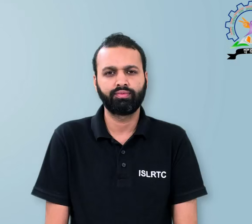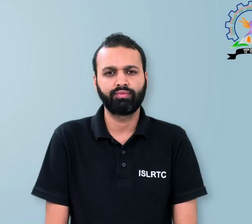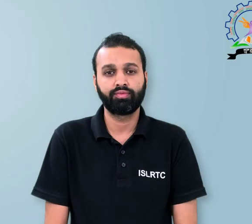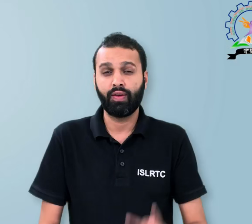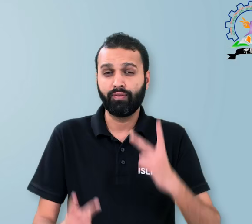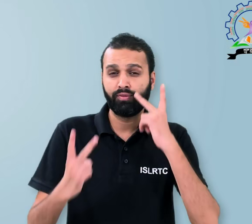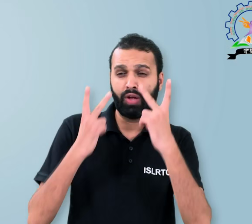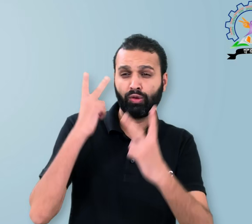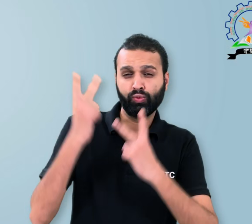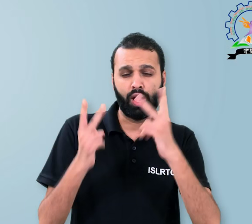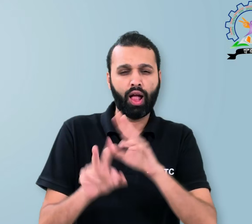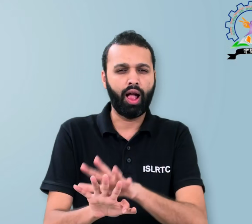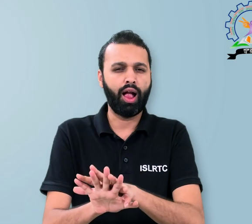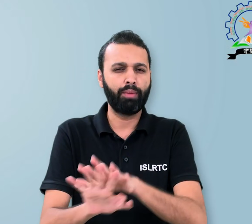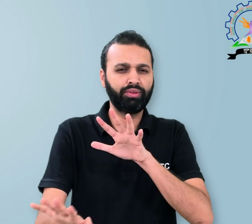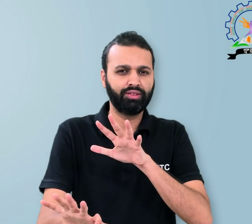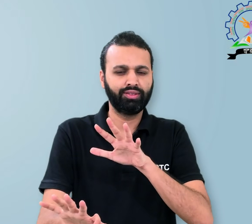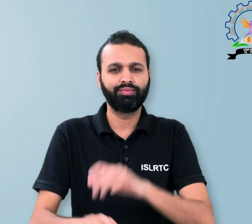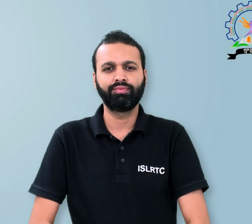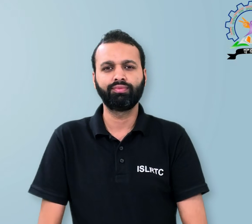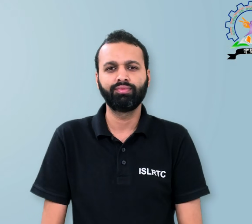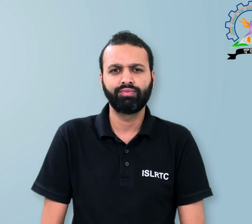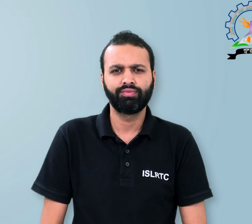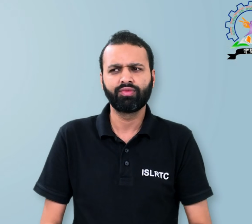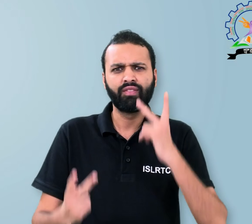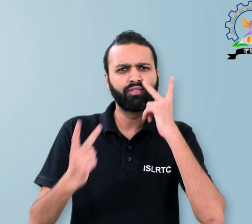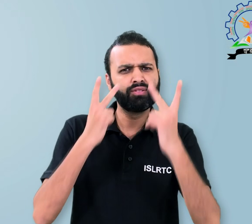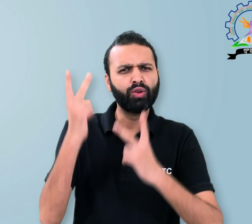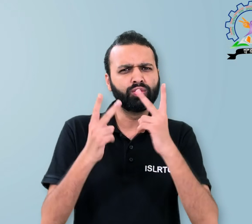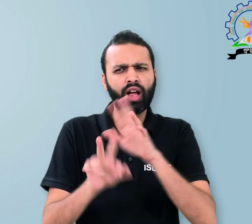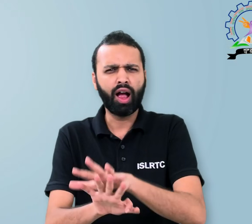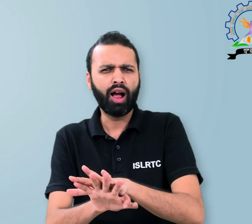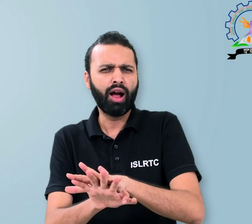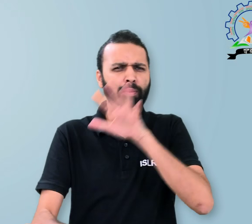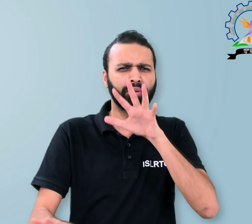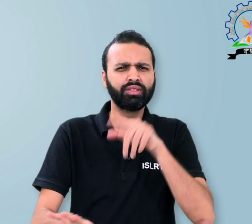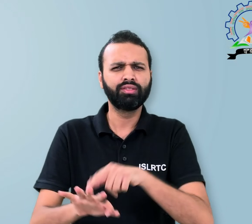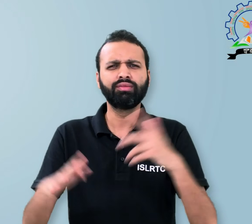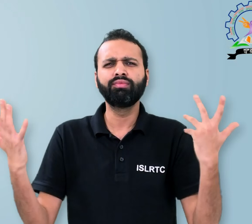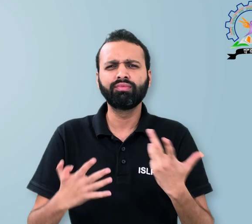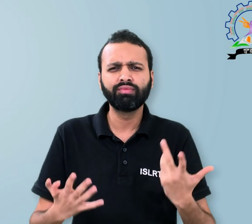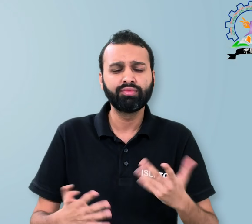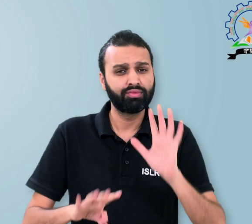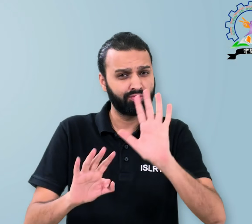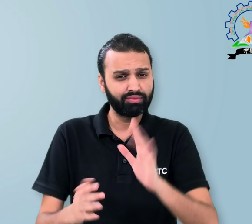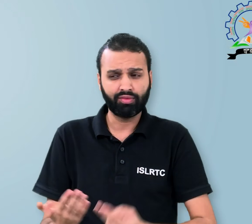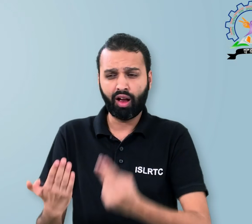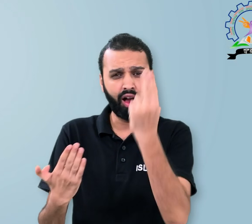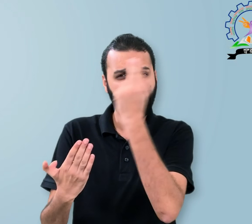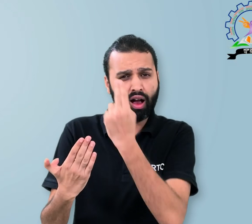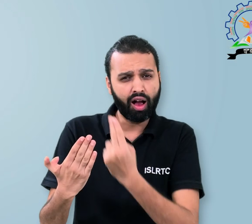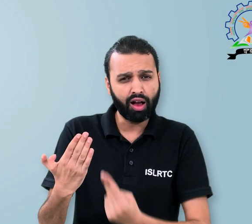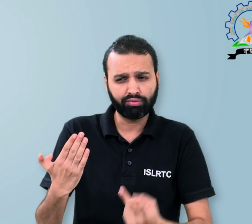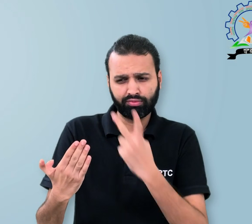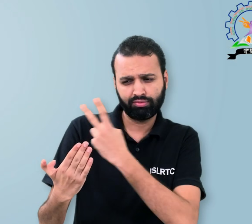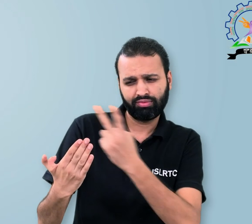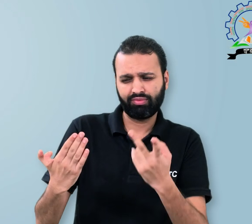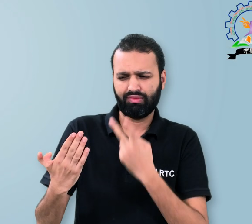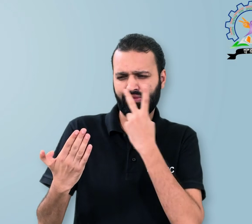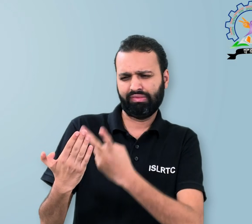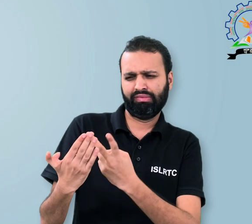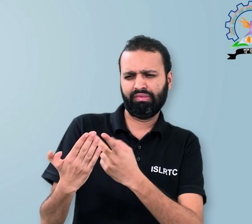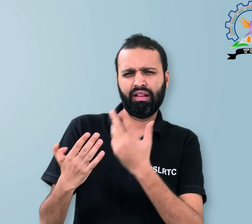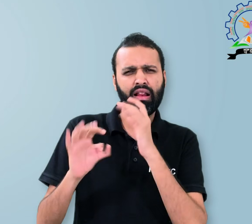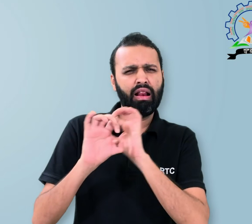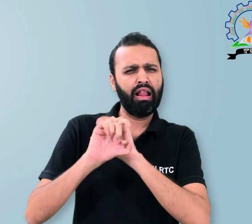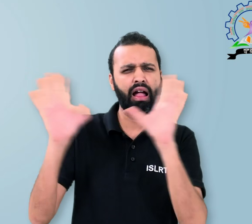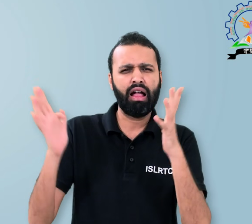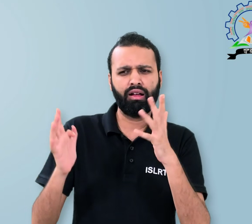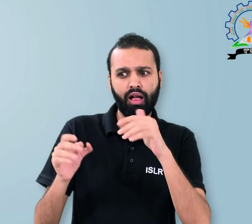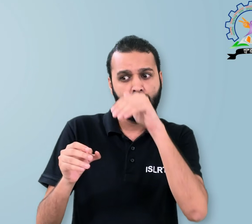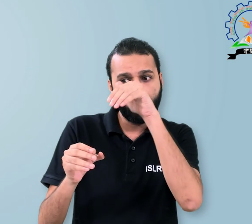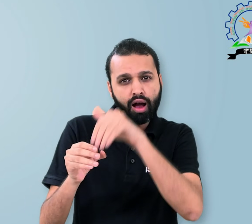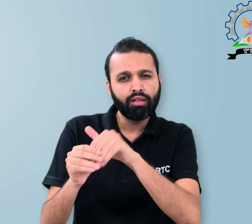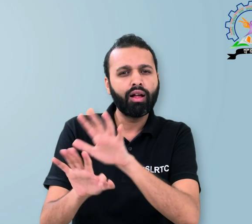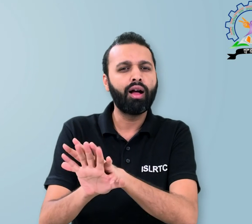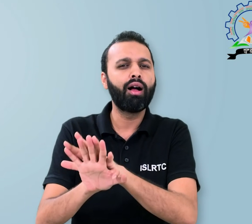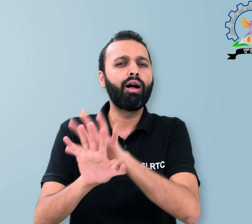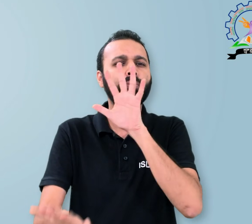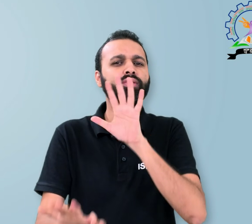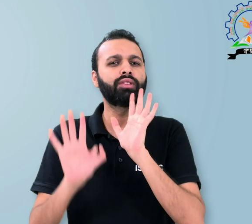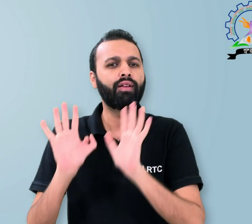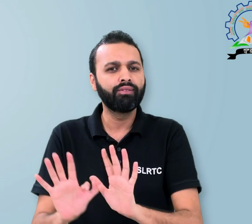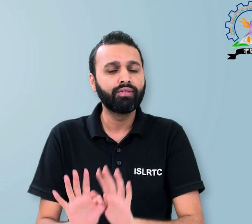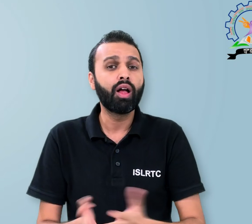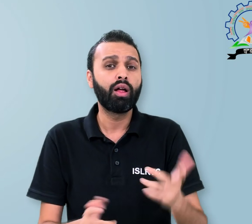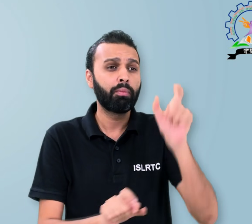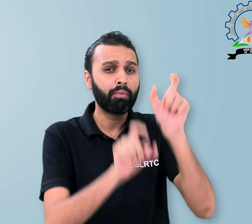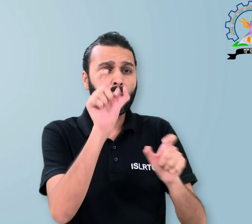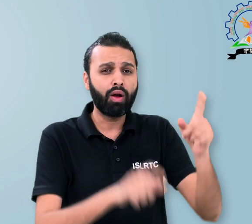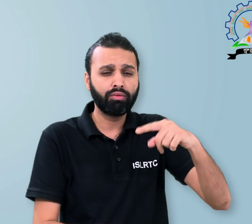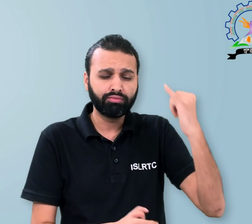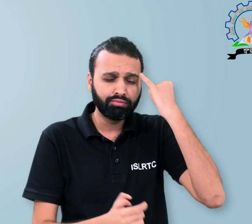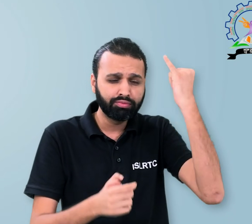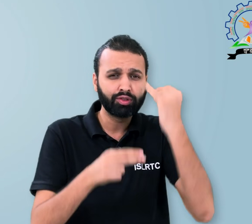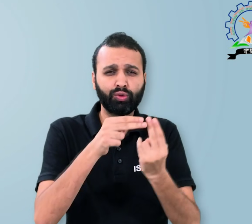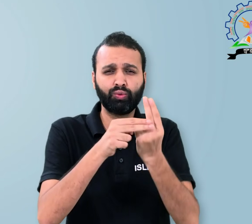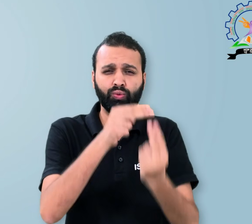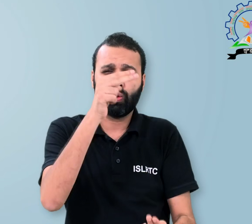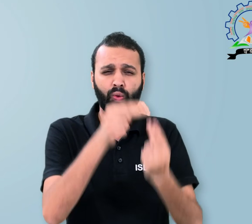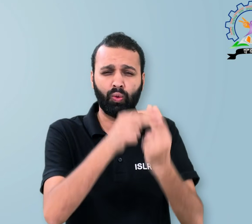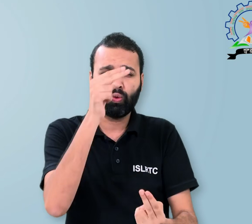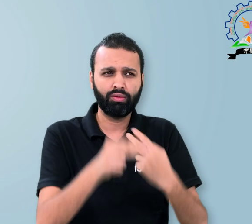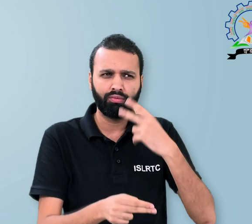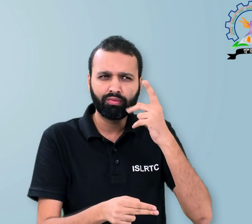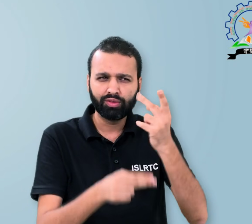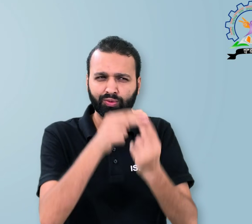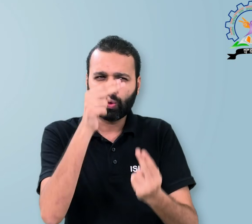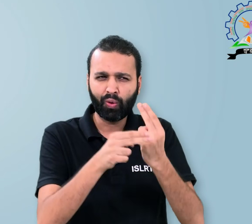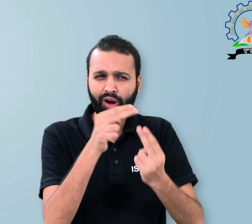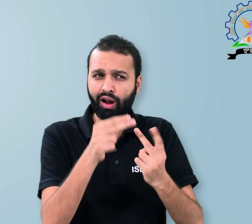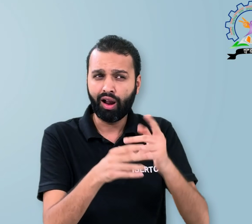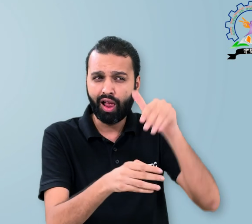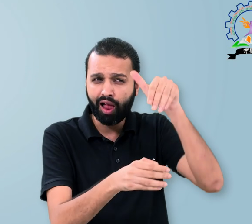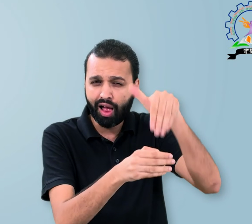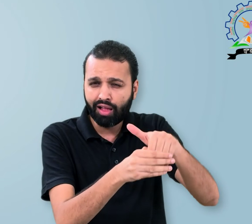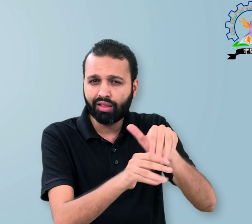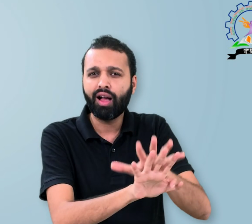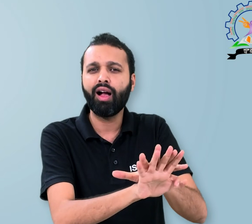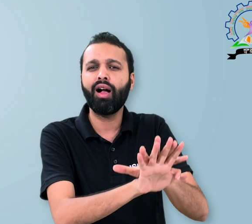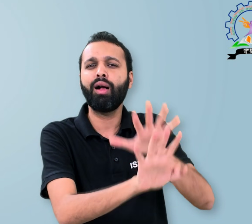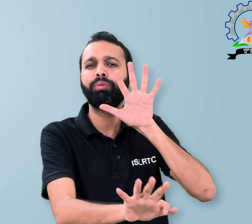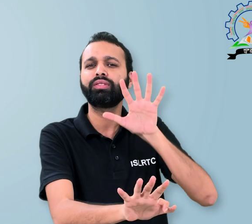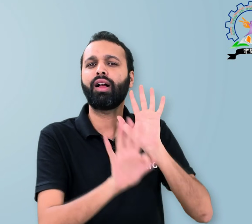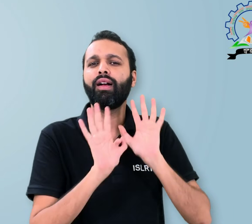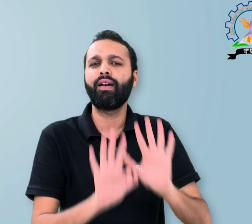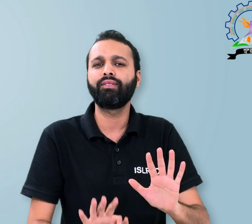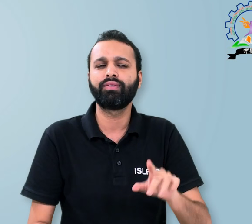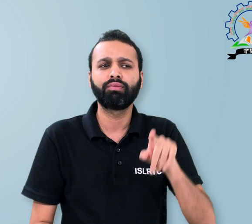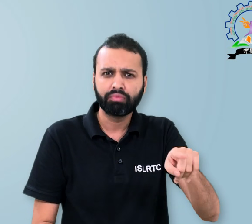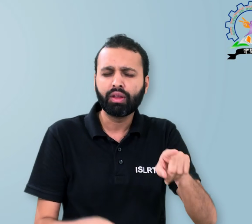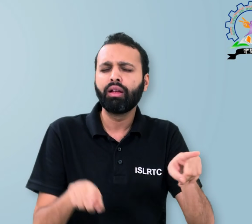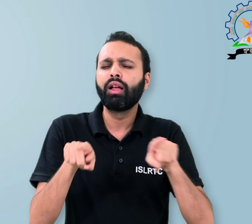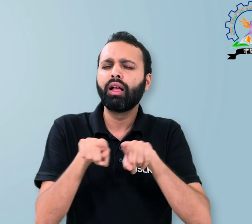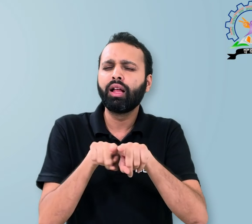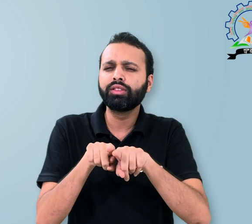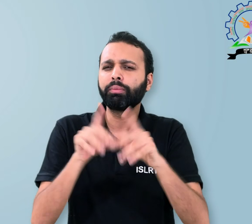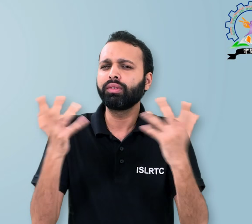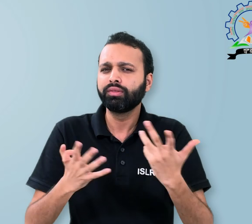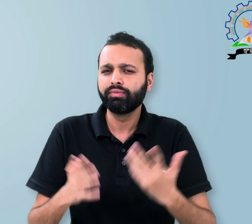Allegory An allegory is a visual representation or a narrative in which characters, places, or events symbolize deeper meanings. It conveys an abstract thought.